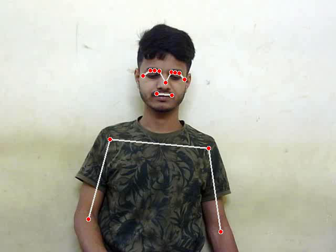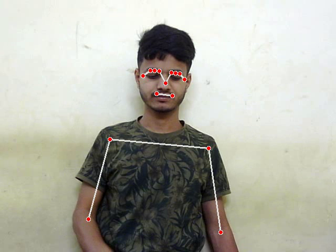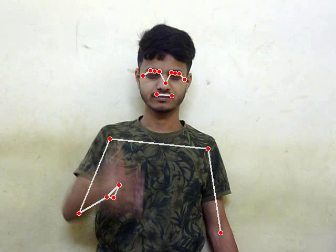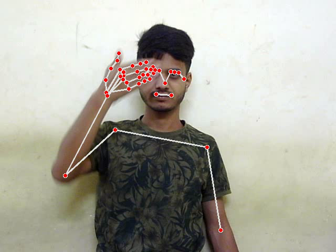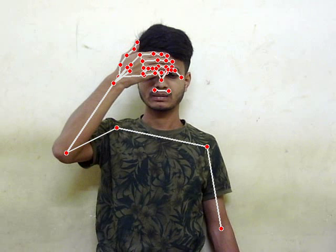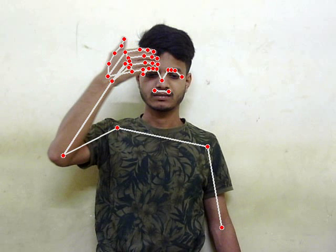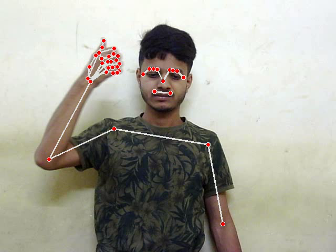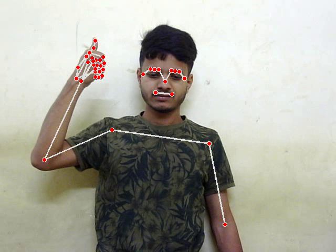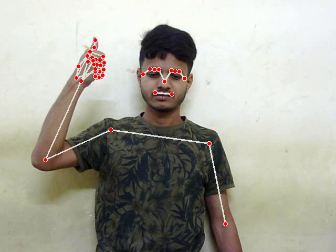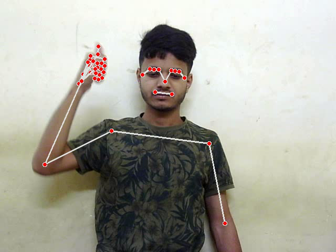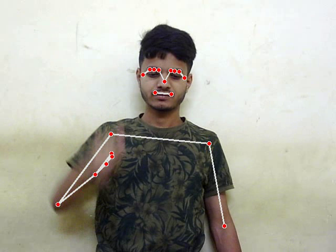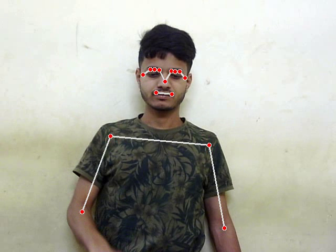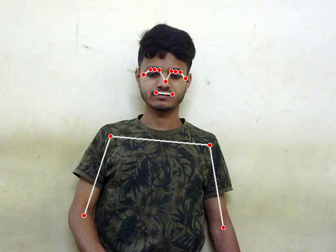forget